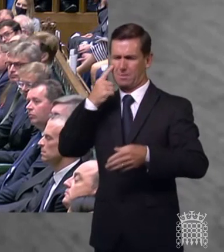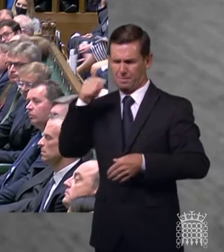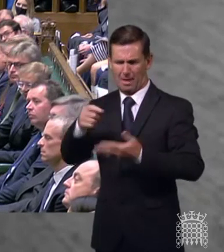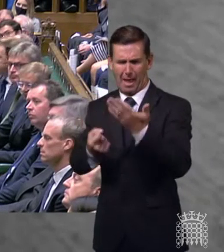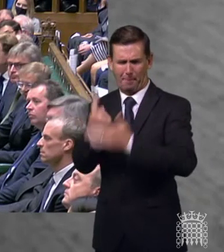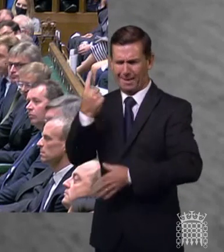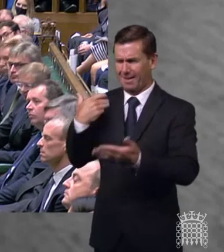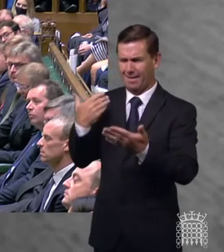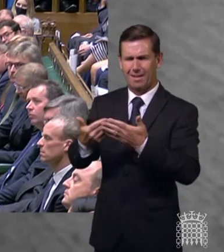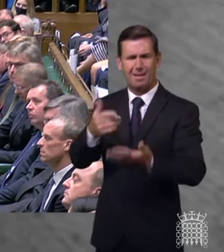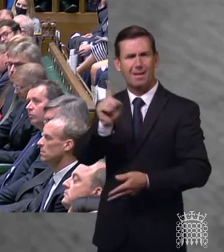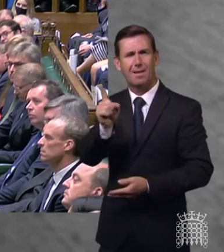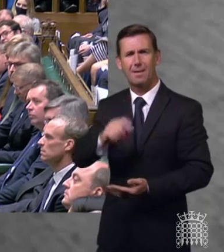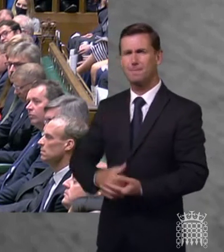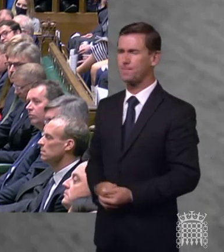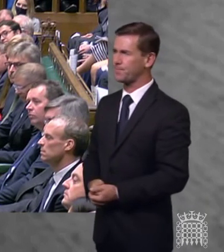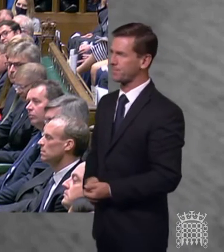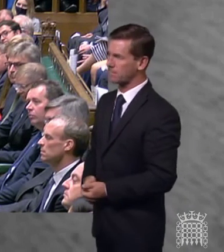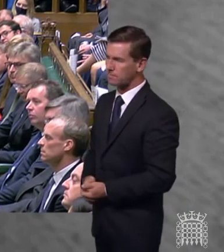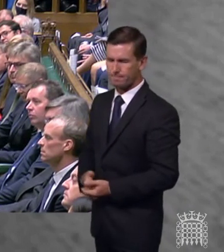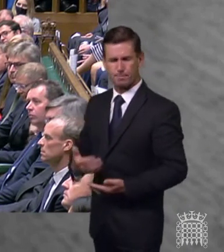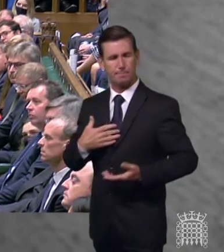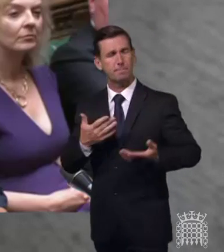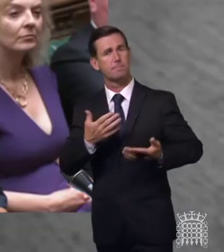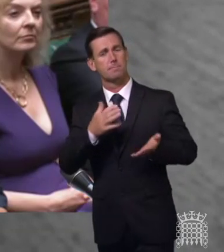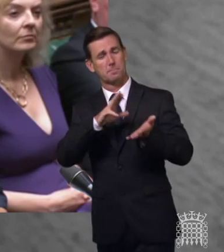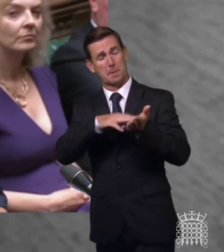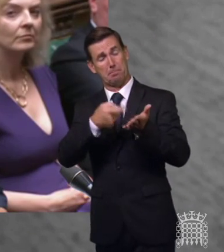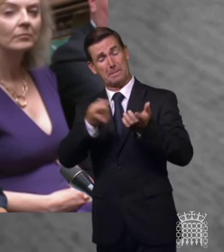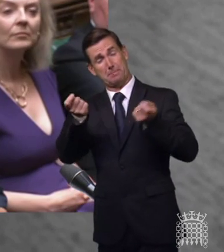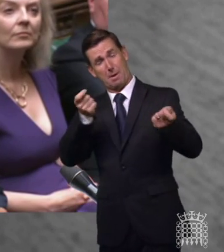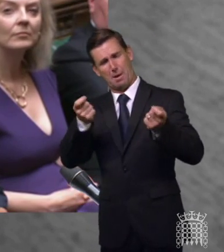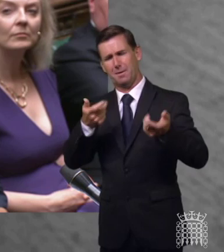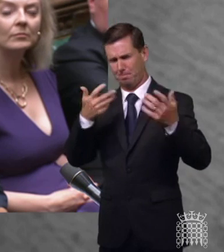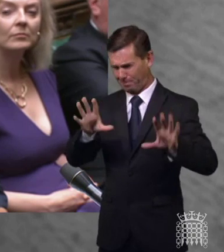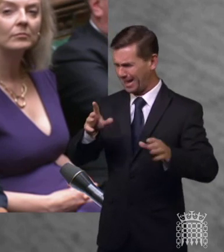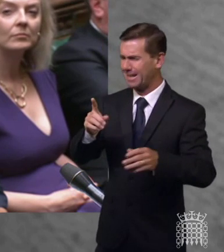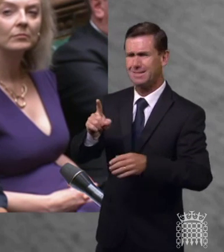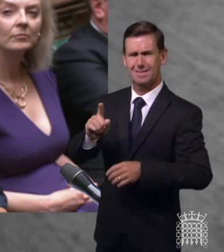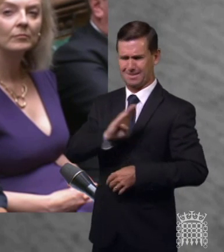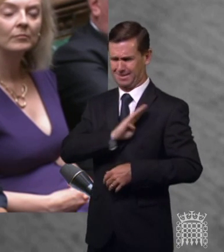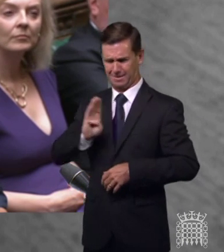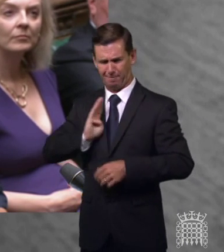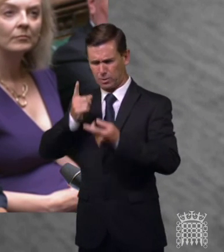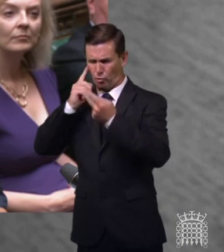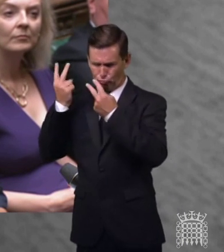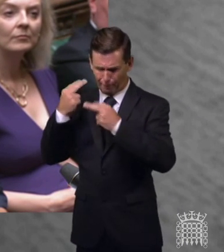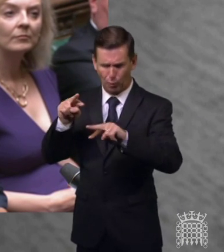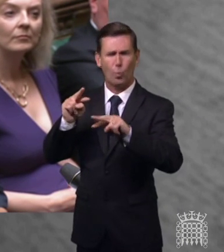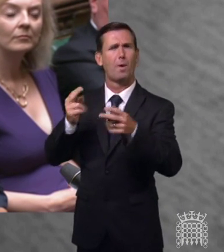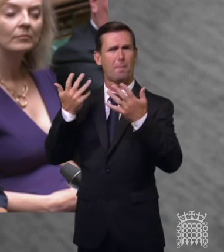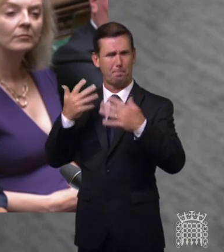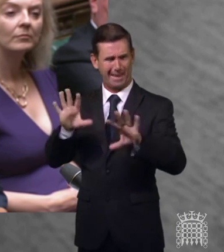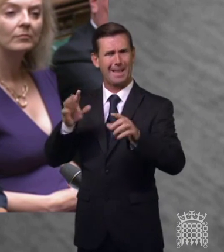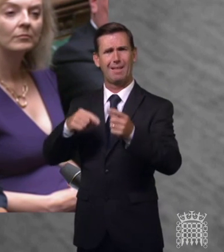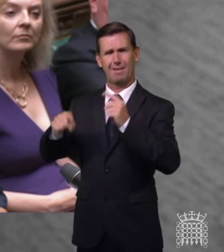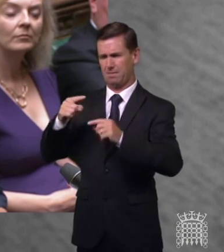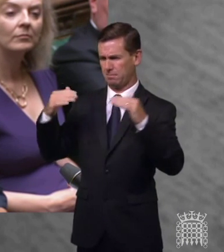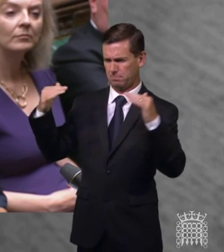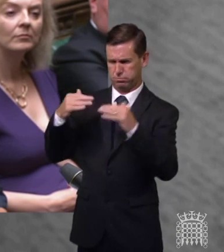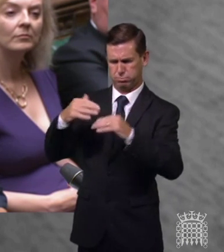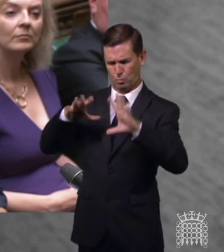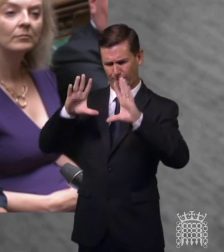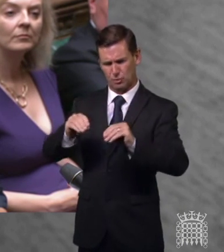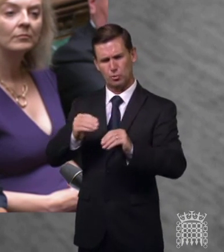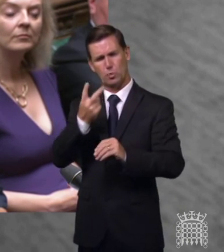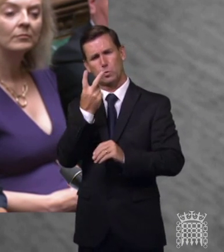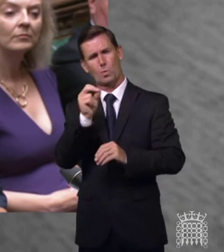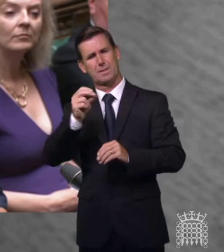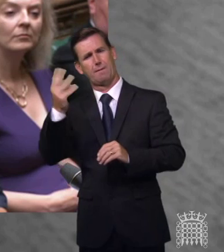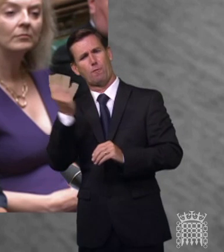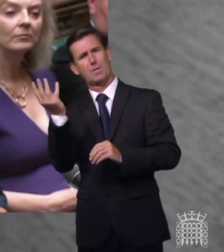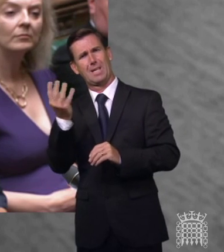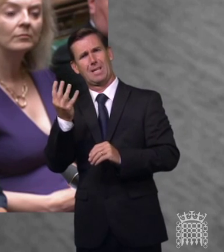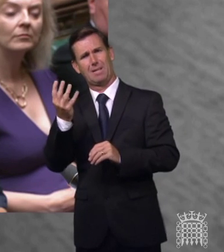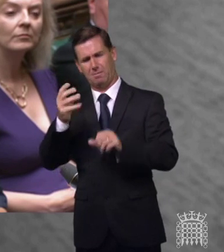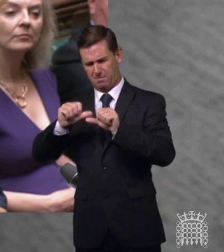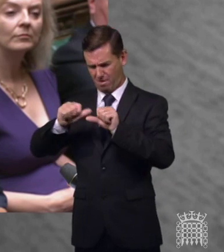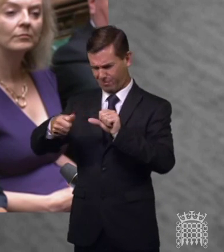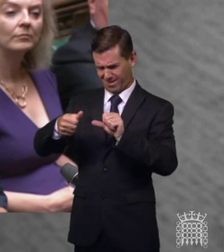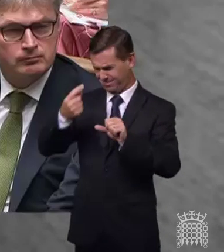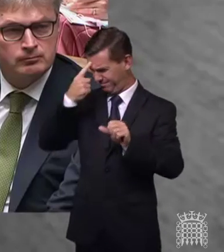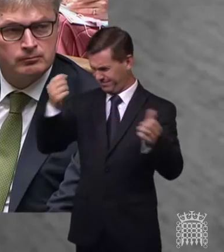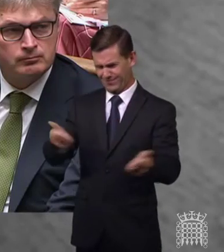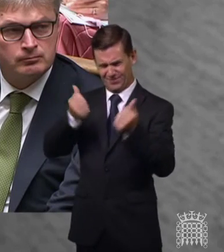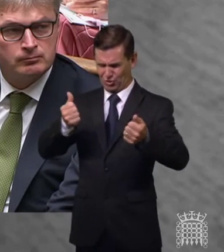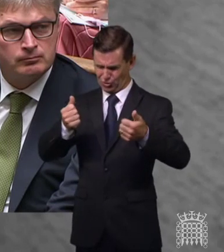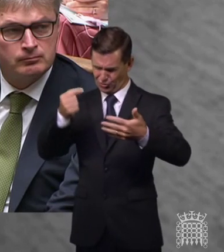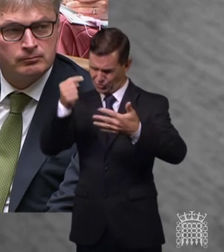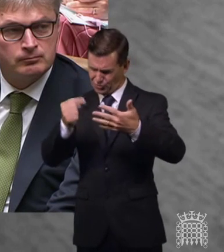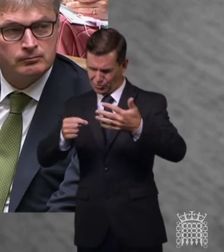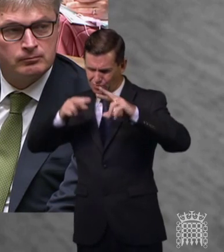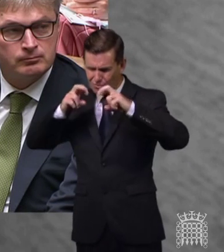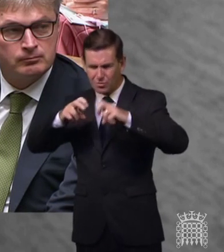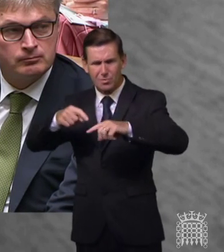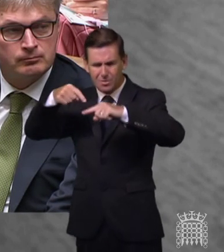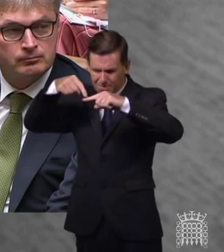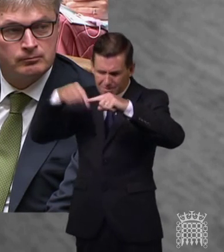As I said in the House just a few weeks ago, there was an extensive defence review about the Afghan mission after the combat mission ended in 2014, and I believe that most of the key questions have already been extensively gone into.